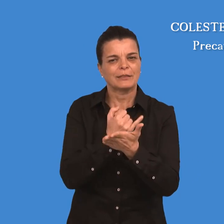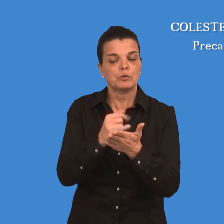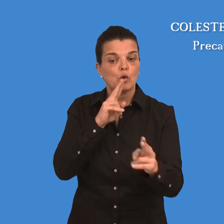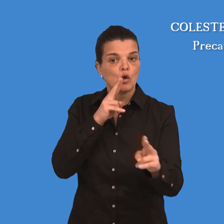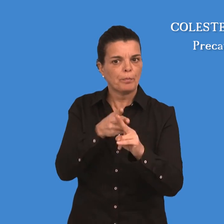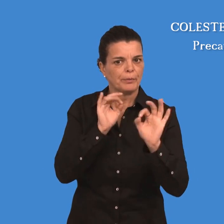nombre